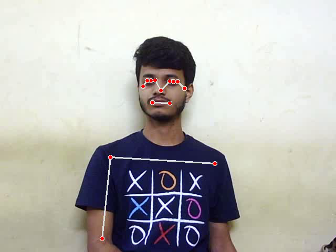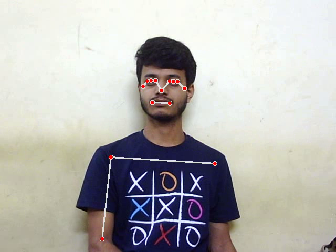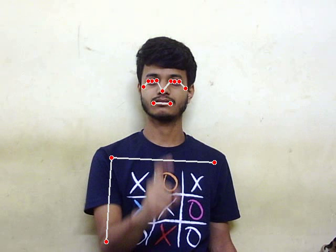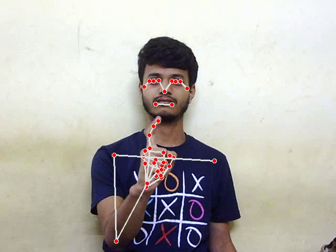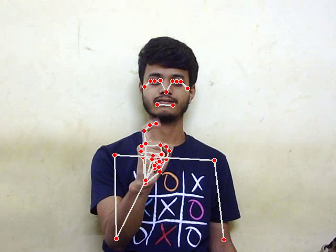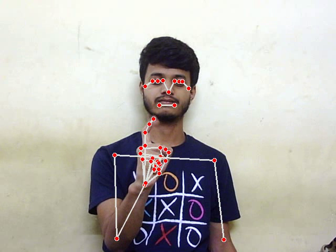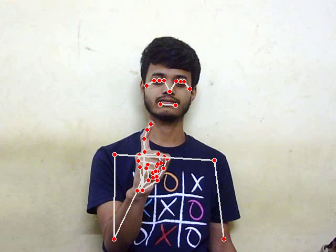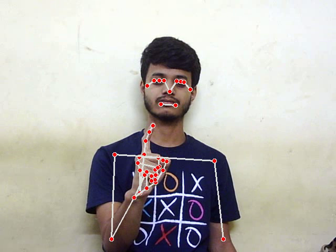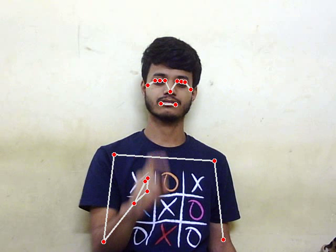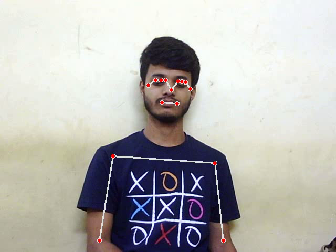question